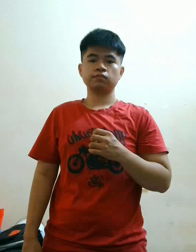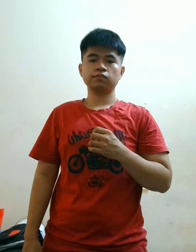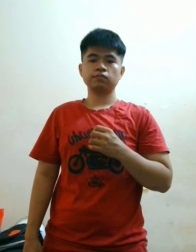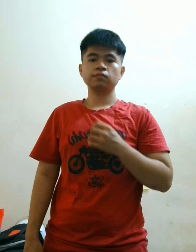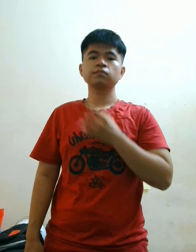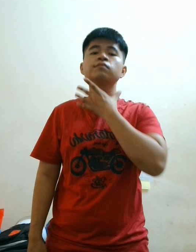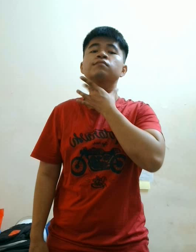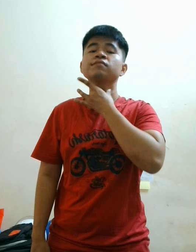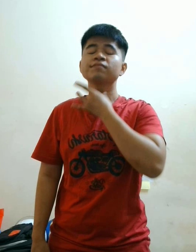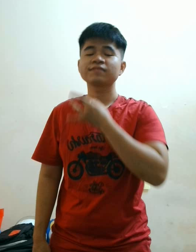thich